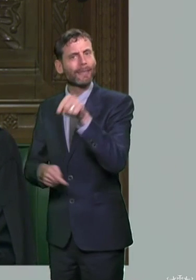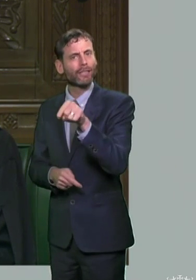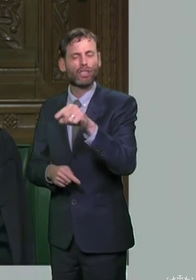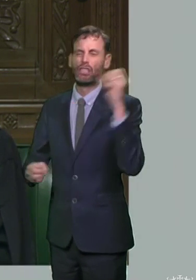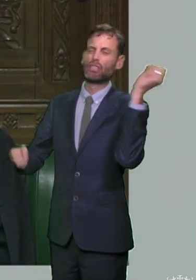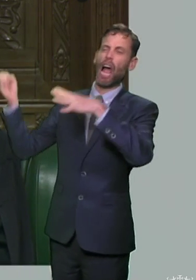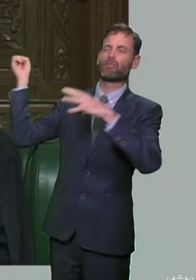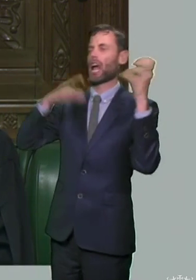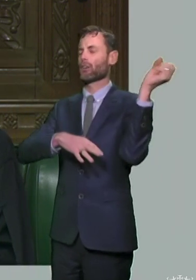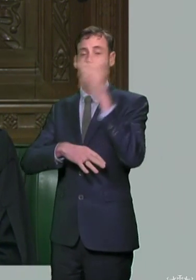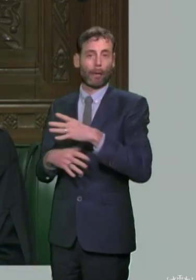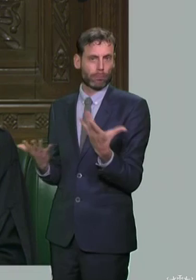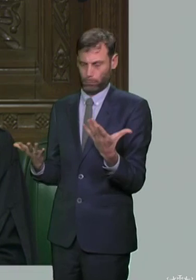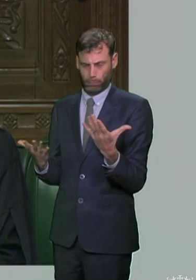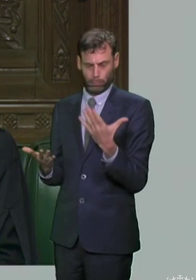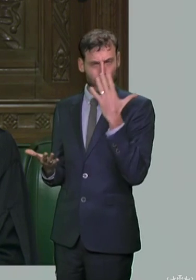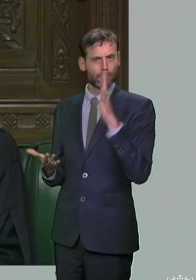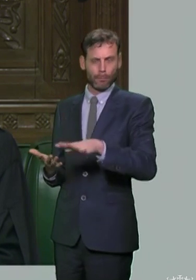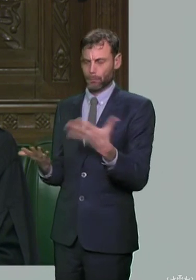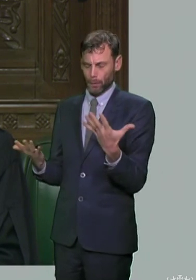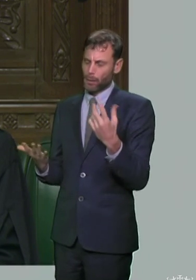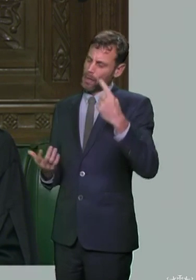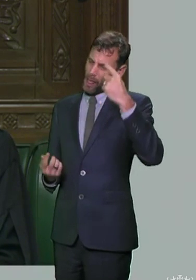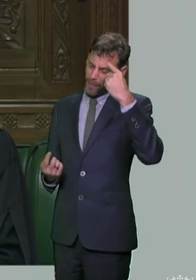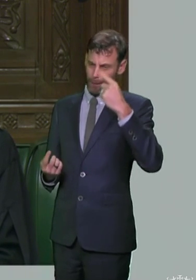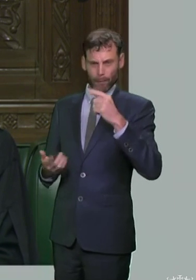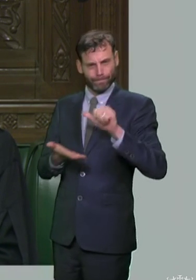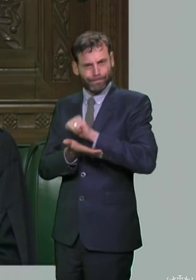Shouting each other down does not do you or your constituents any good.